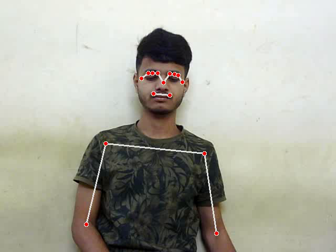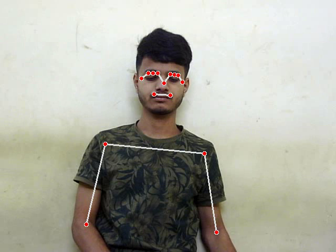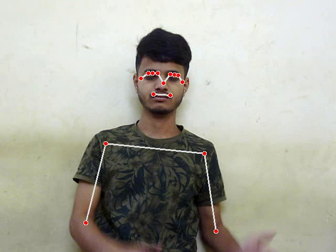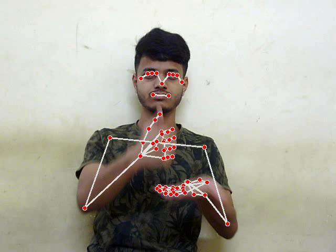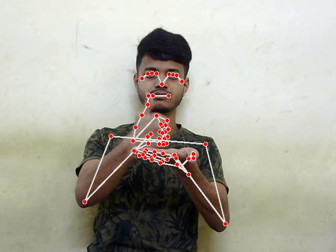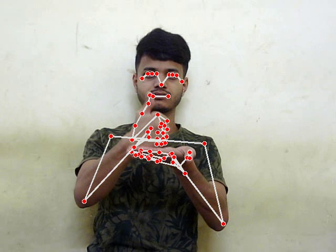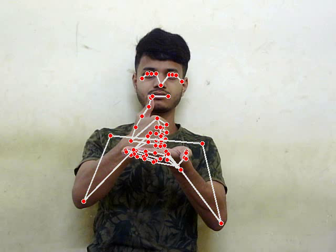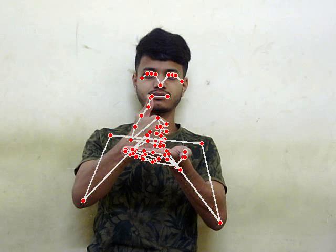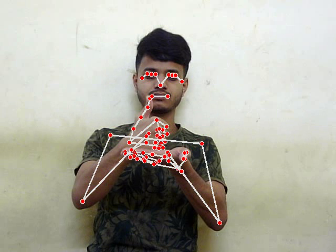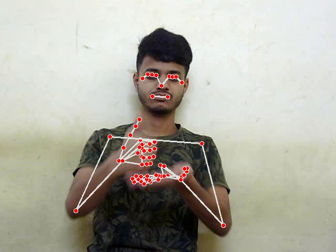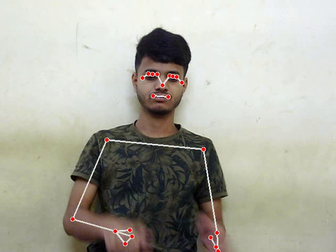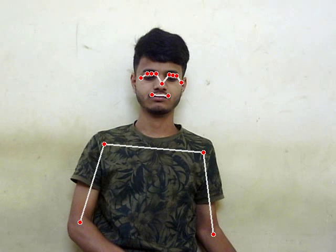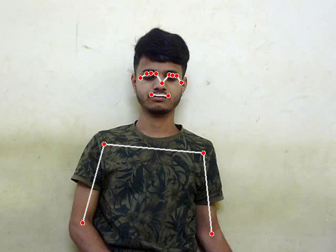help